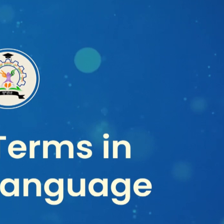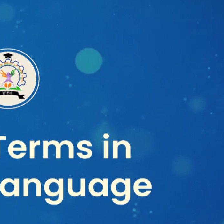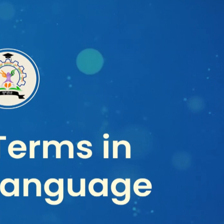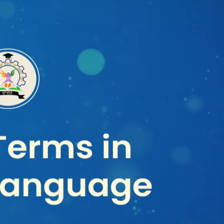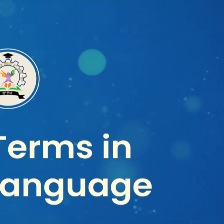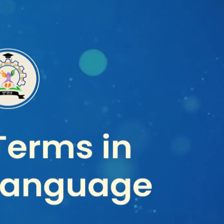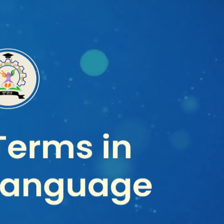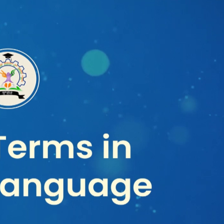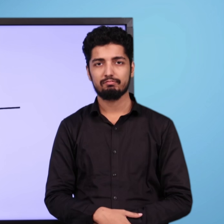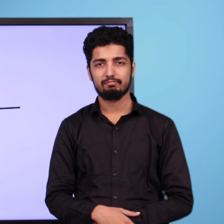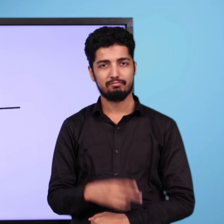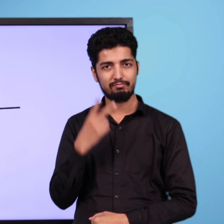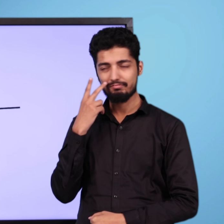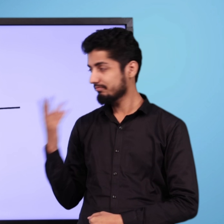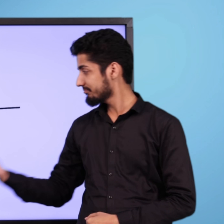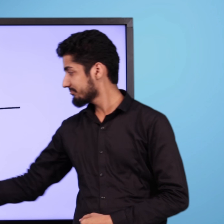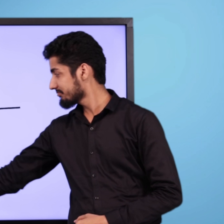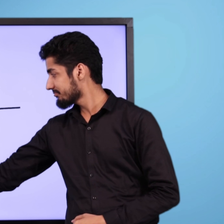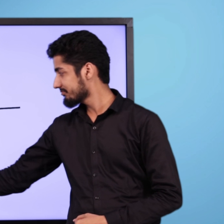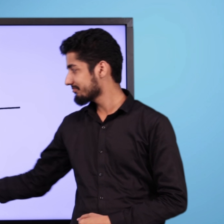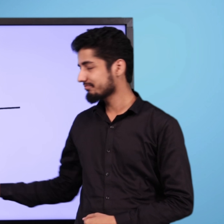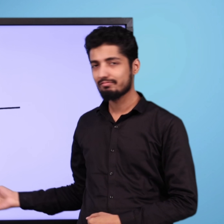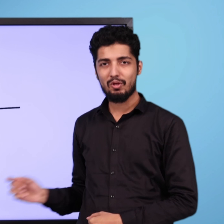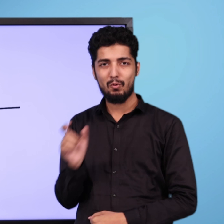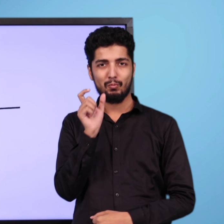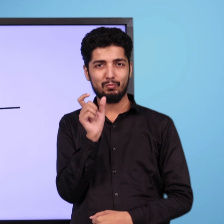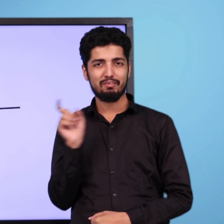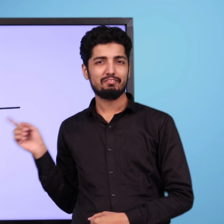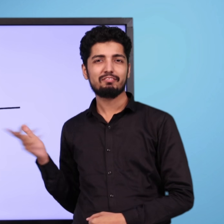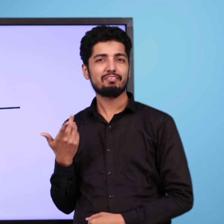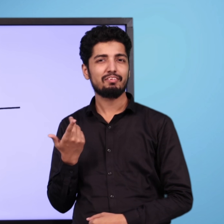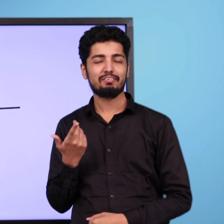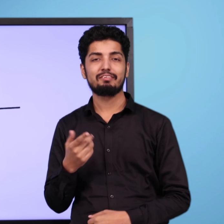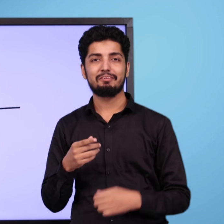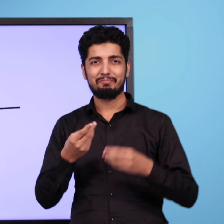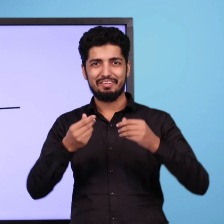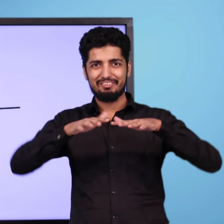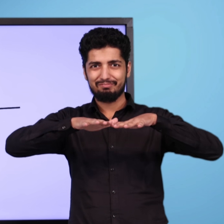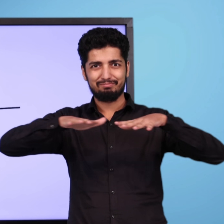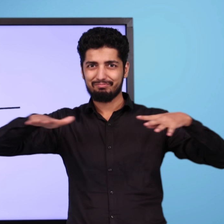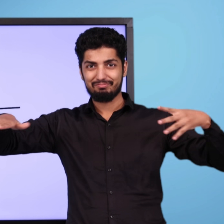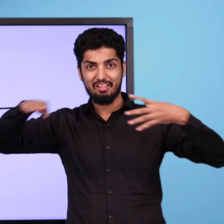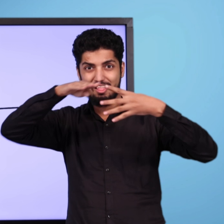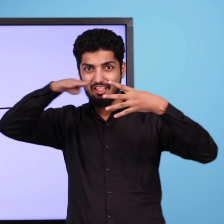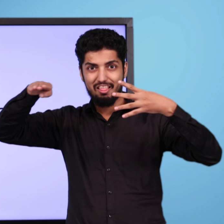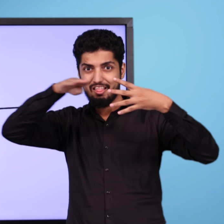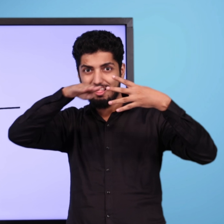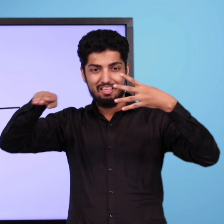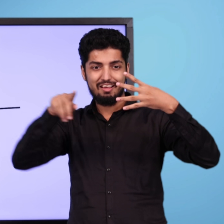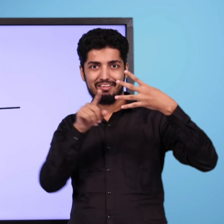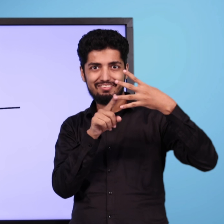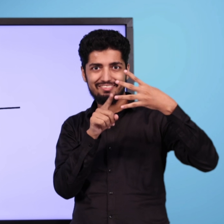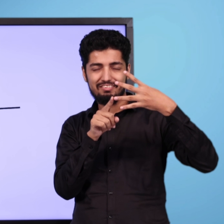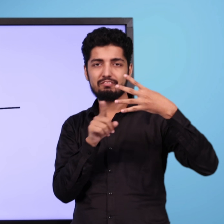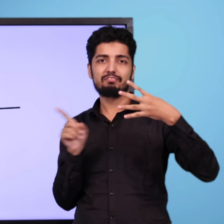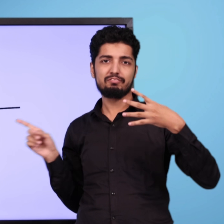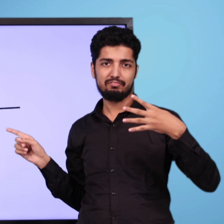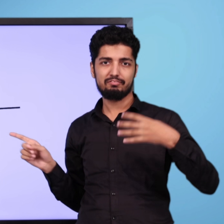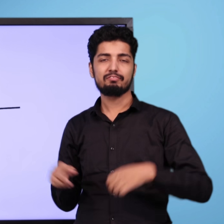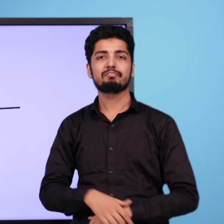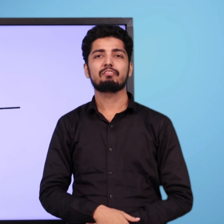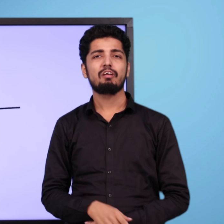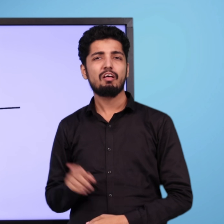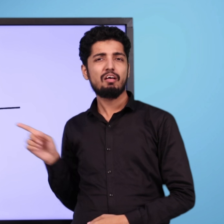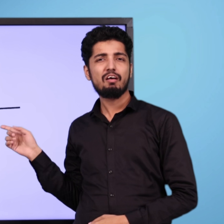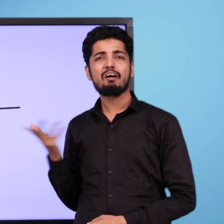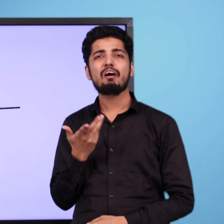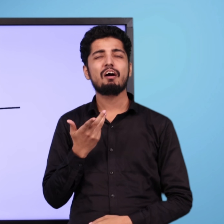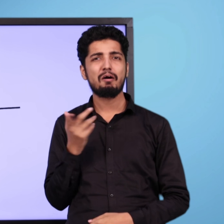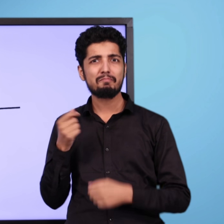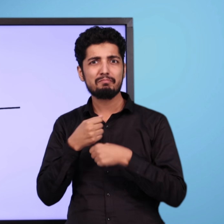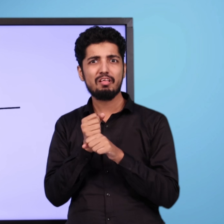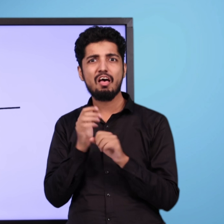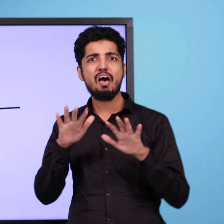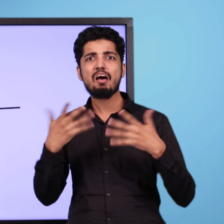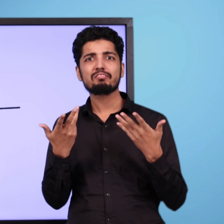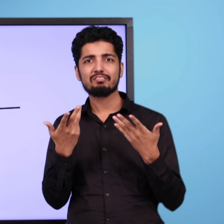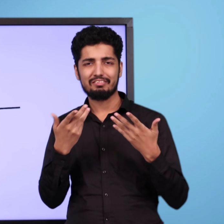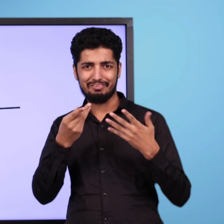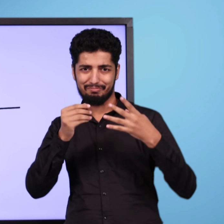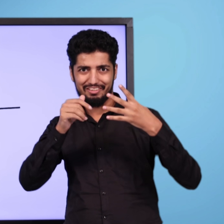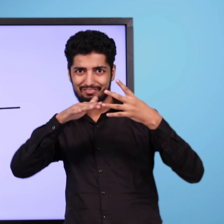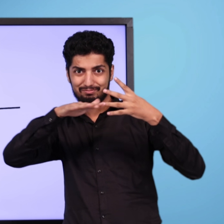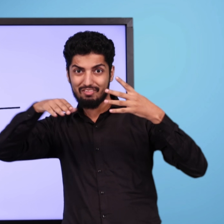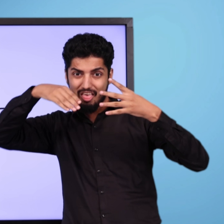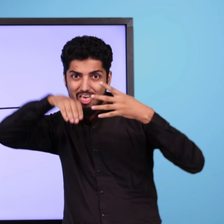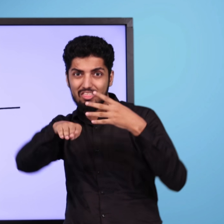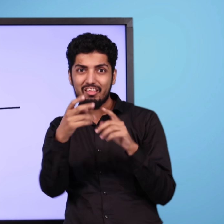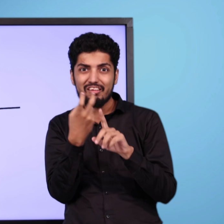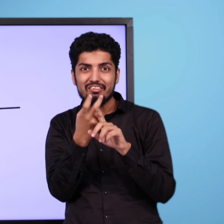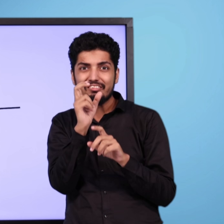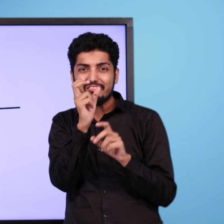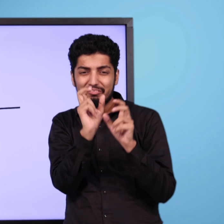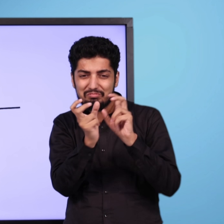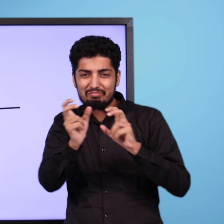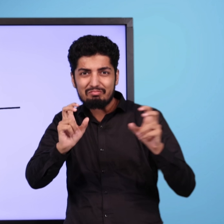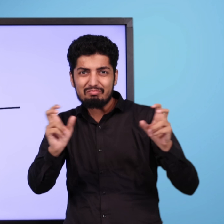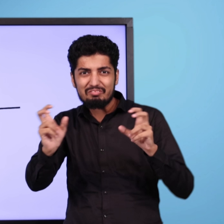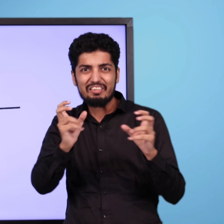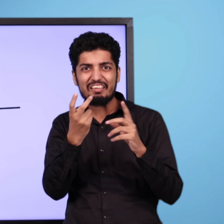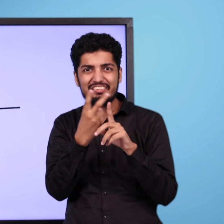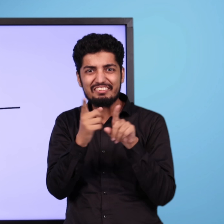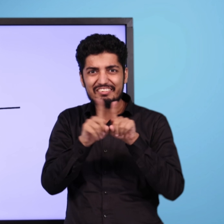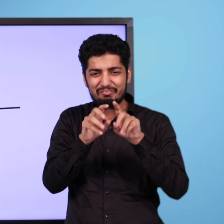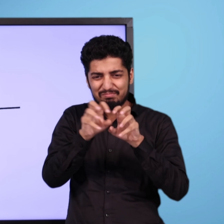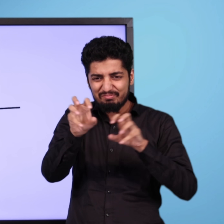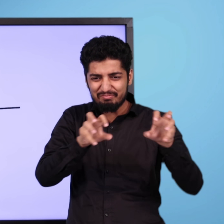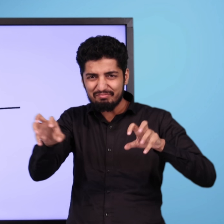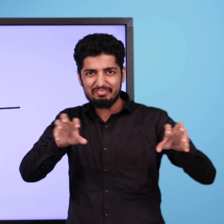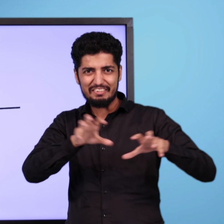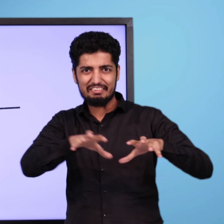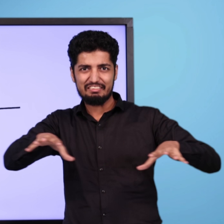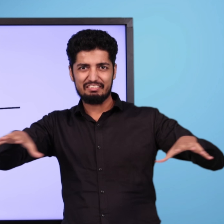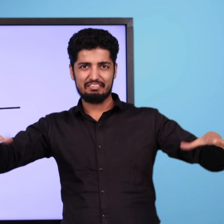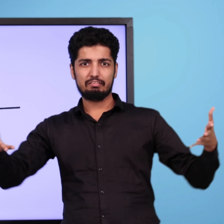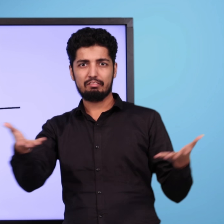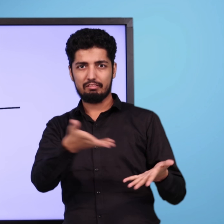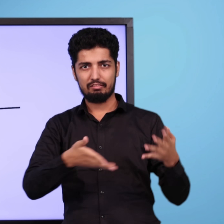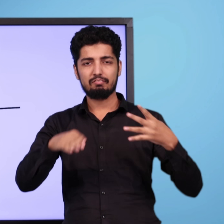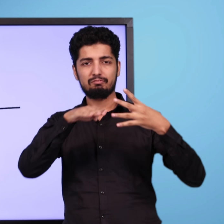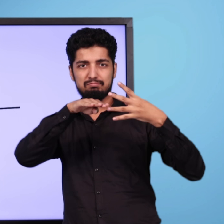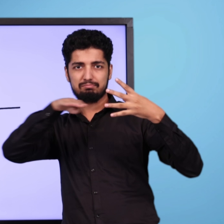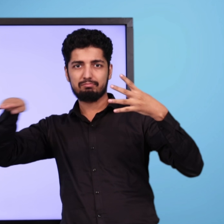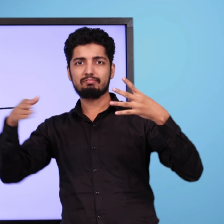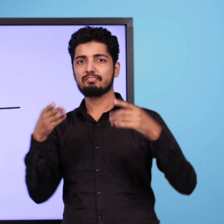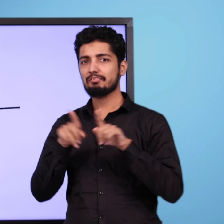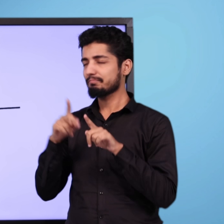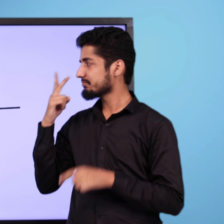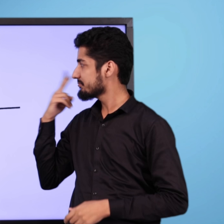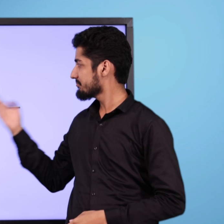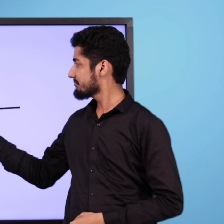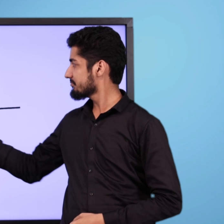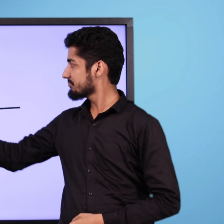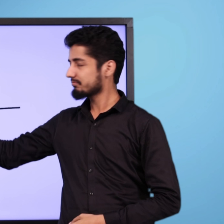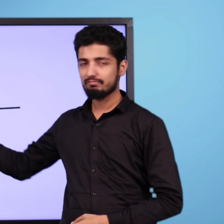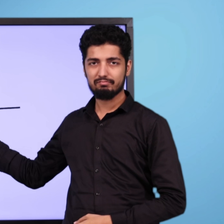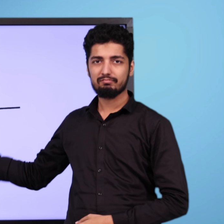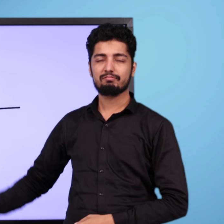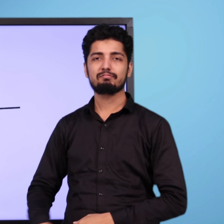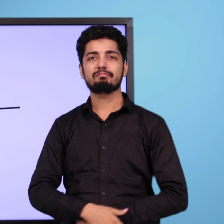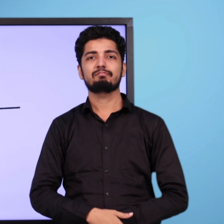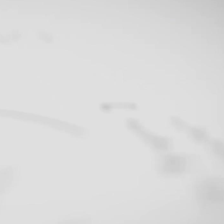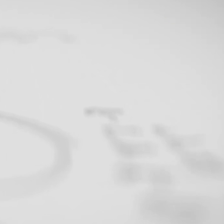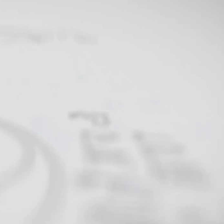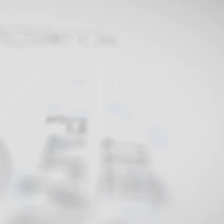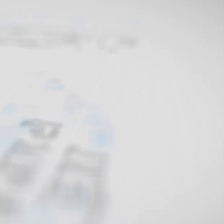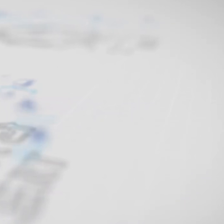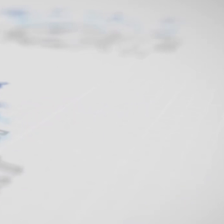C-horizon. This is the sign for C-horizon. The third layer of soil is the C-horizon, which is made up of small.. lumps of rocks with cracks and crevices.